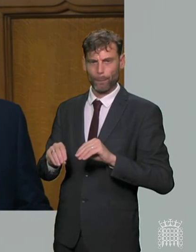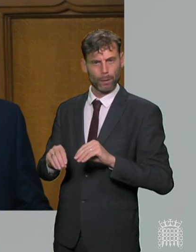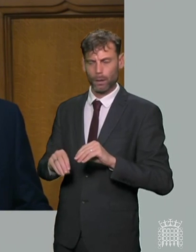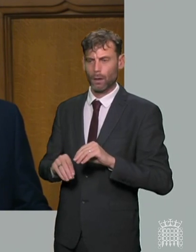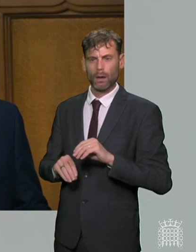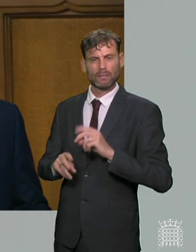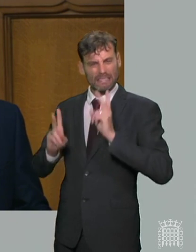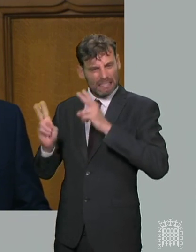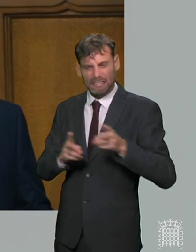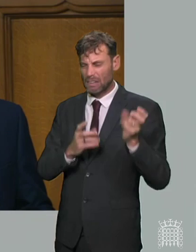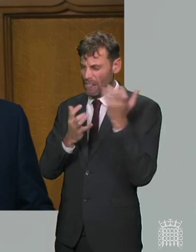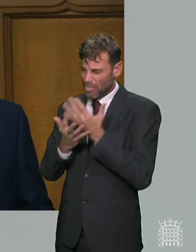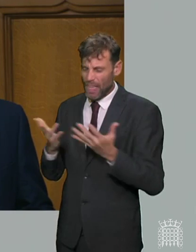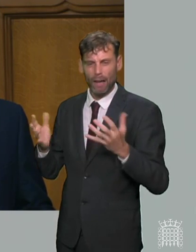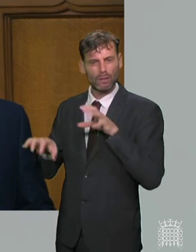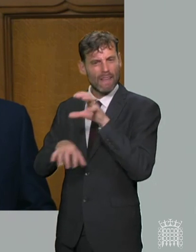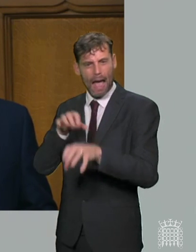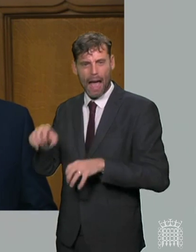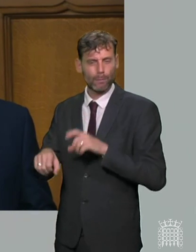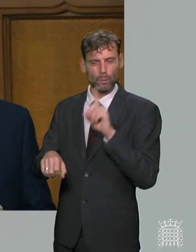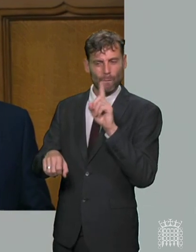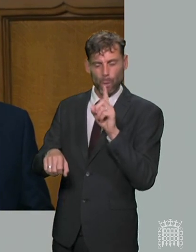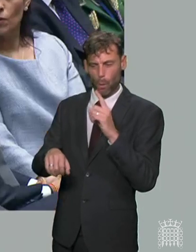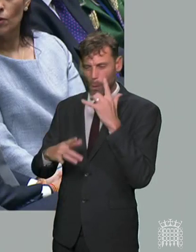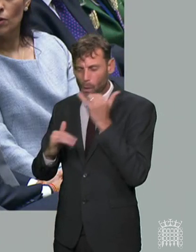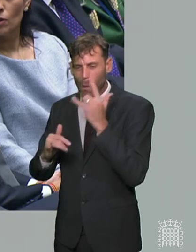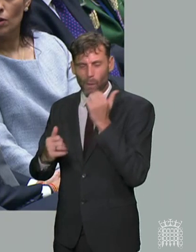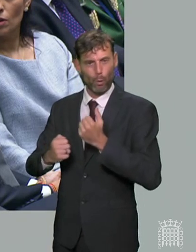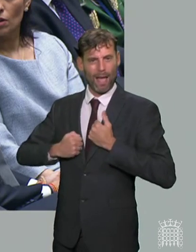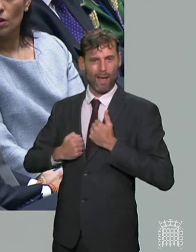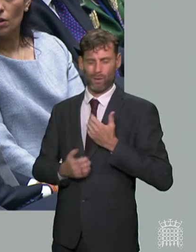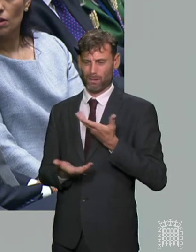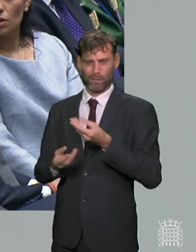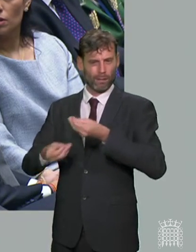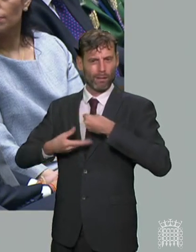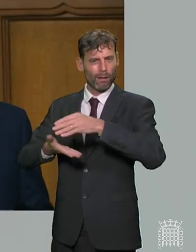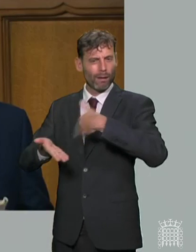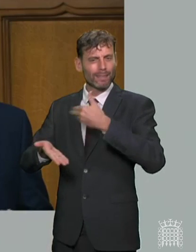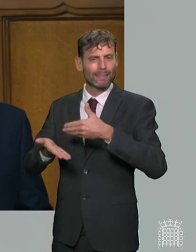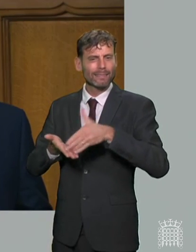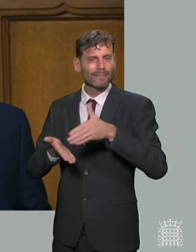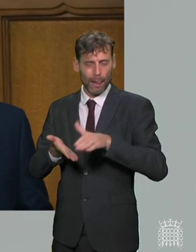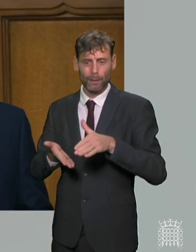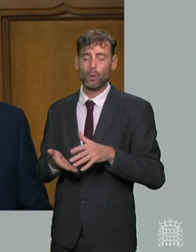In a post-Brexit Britain, we can outlaw this horrible practice, one that I am sure he and many, many other British people hate.